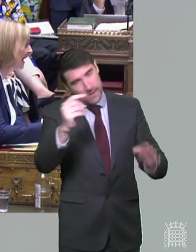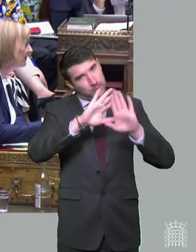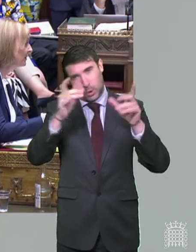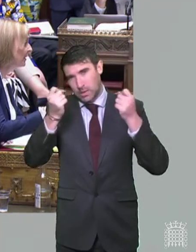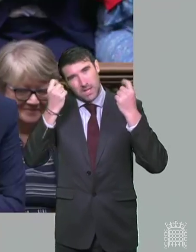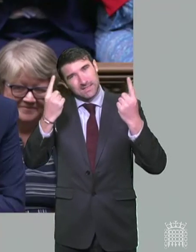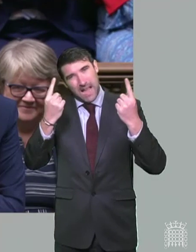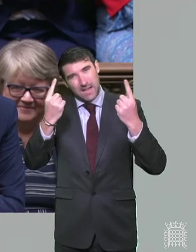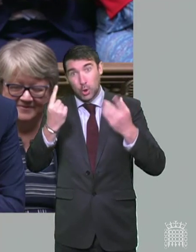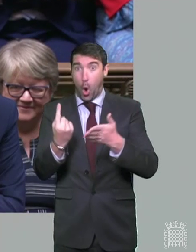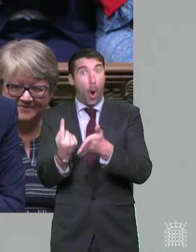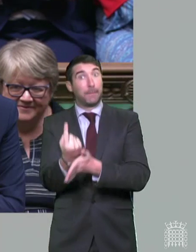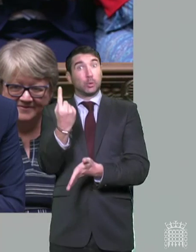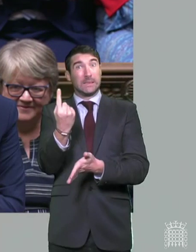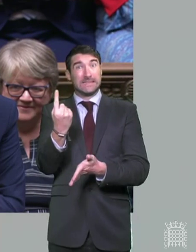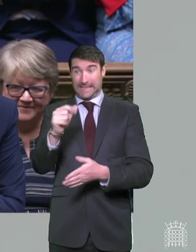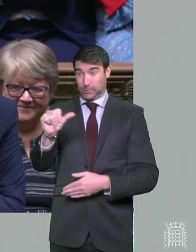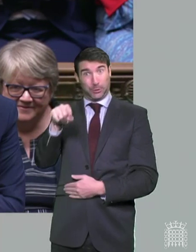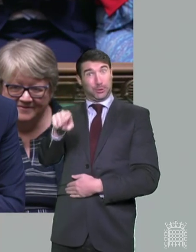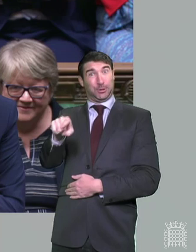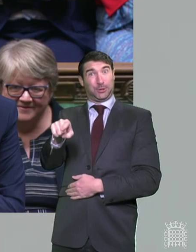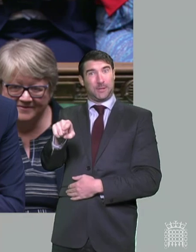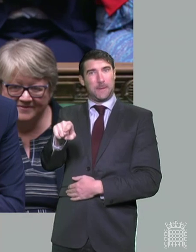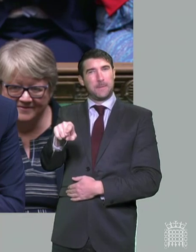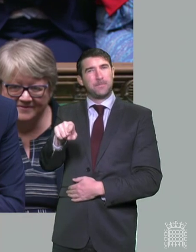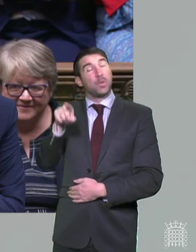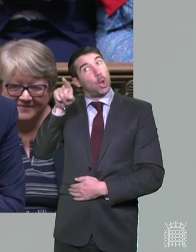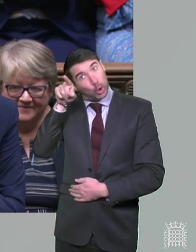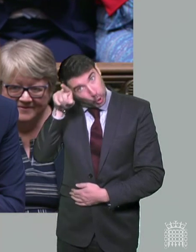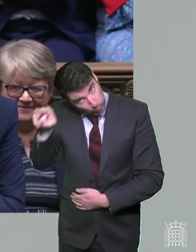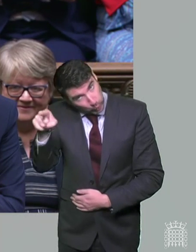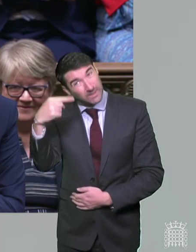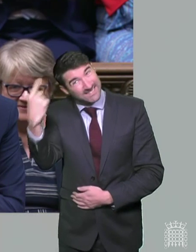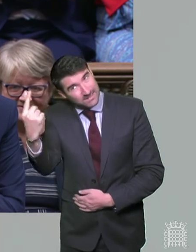He does not understand that people want to keep more of their own money.